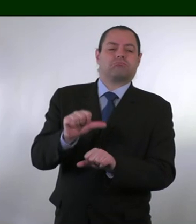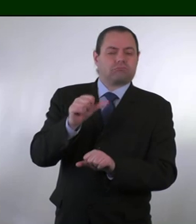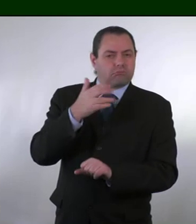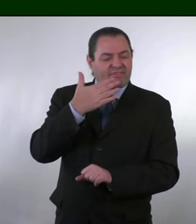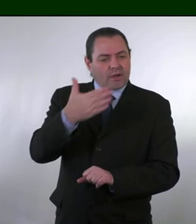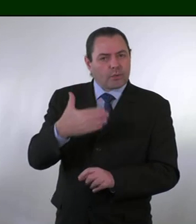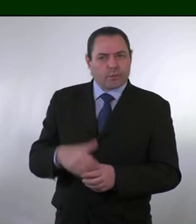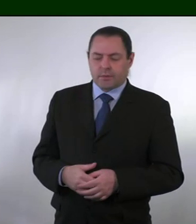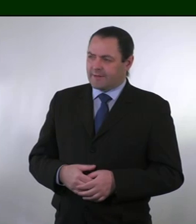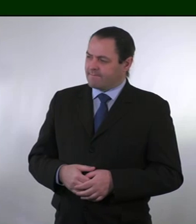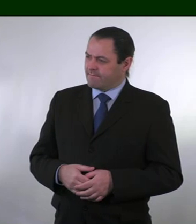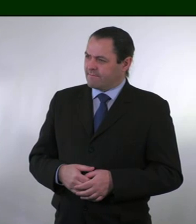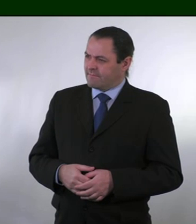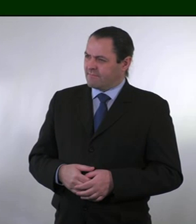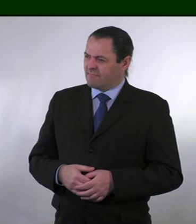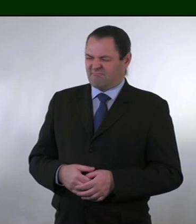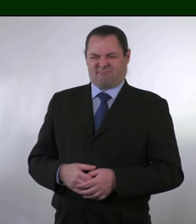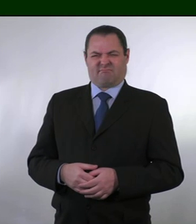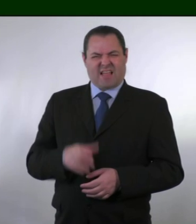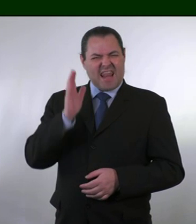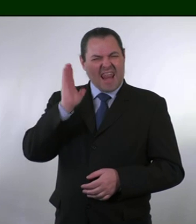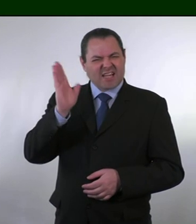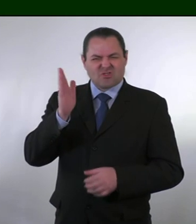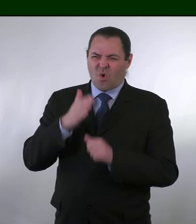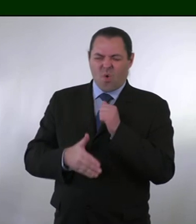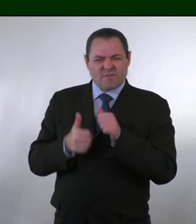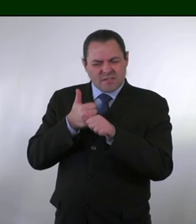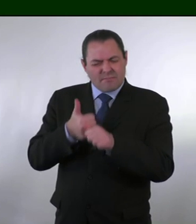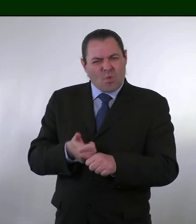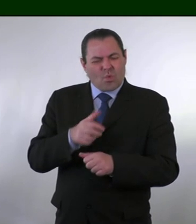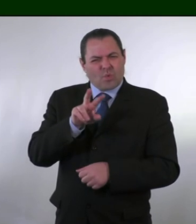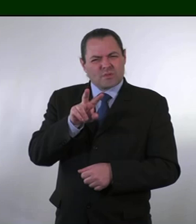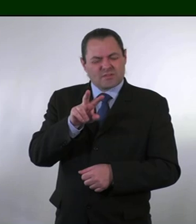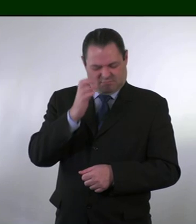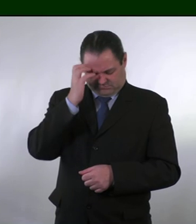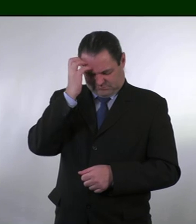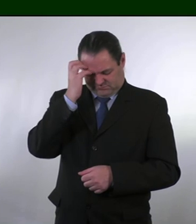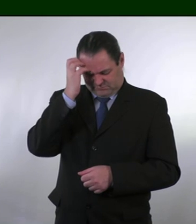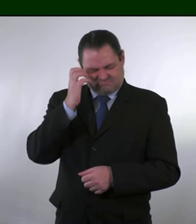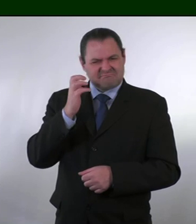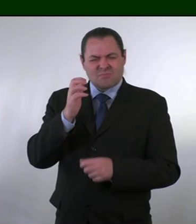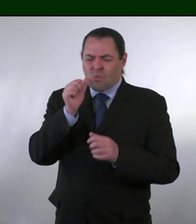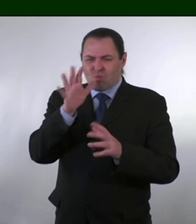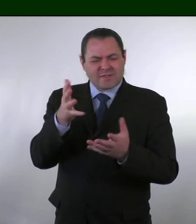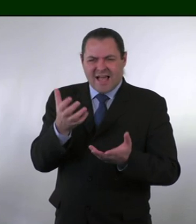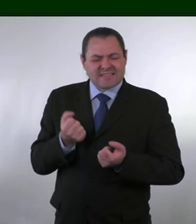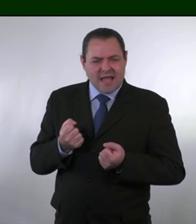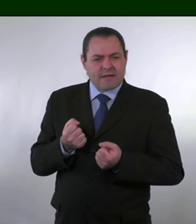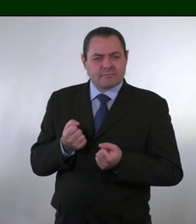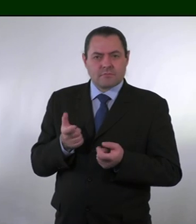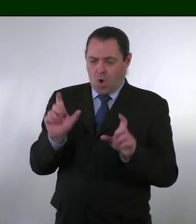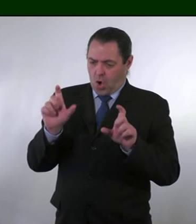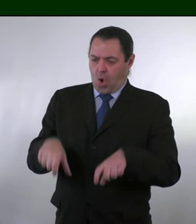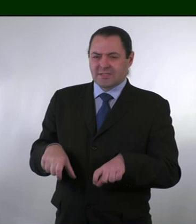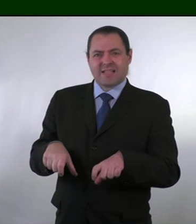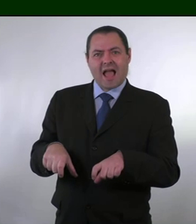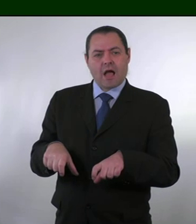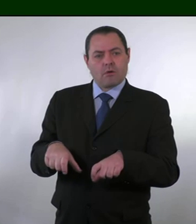I am not going to take lectures on support—the lockdown measures were passed the other week with Labour votes.